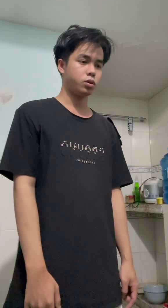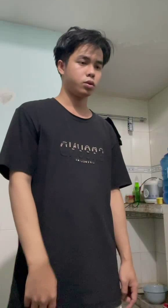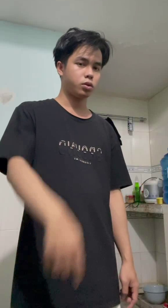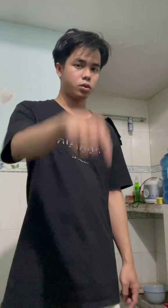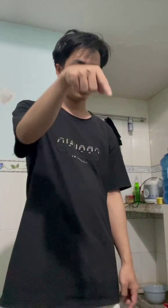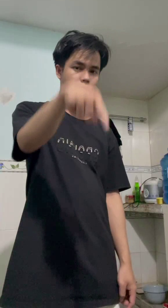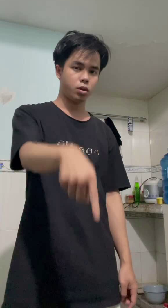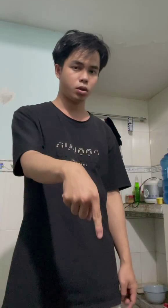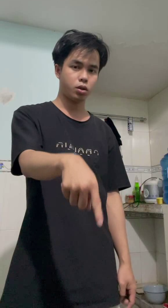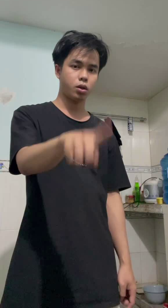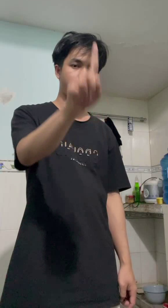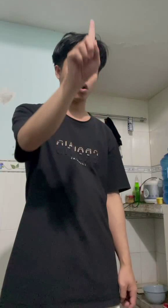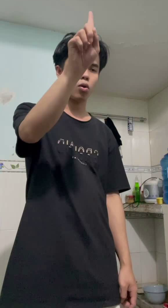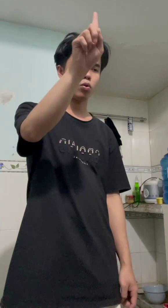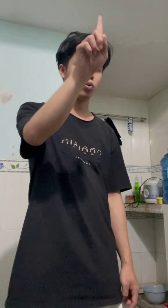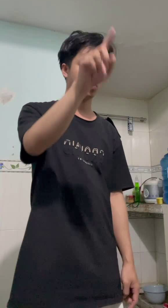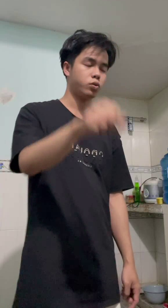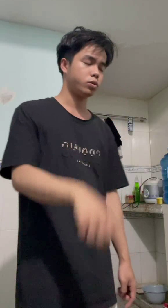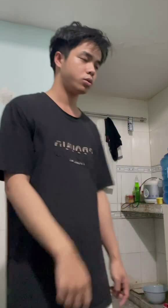di dau